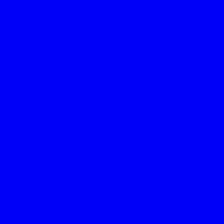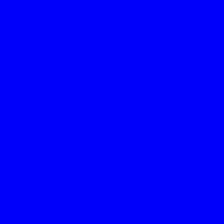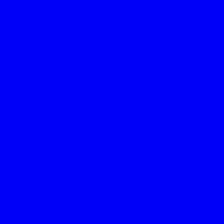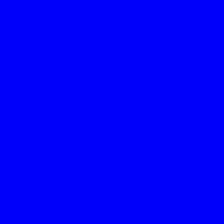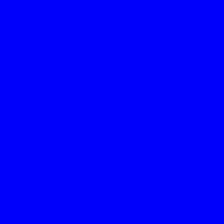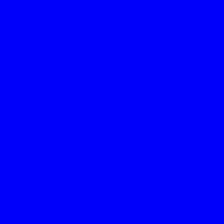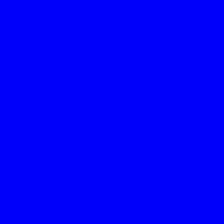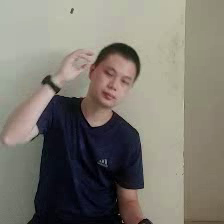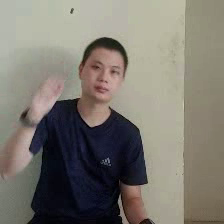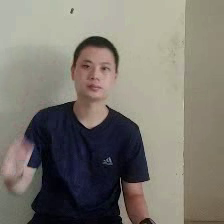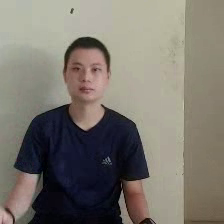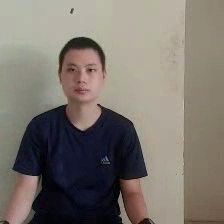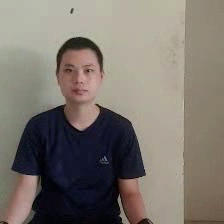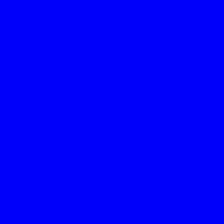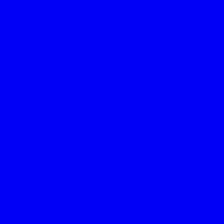Băn khoăn